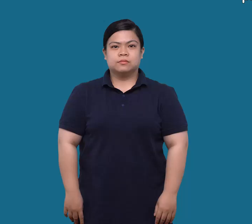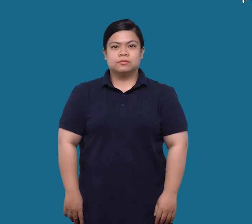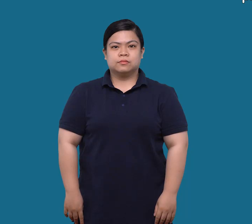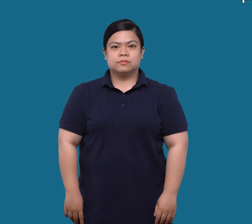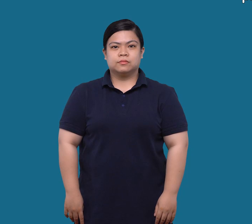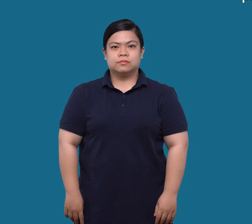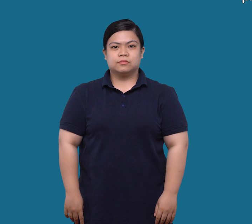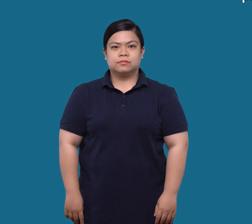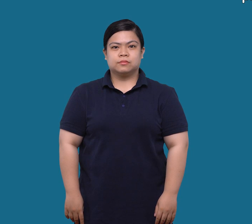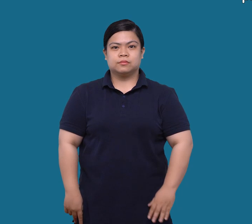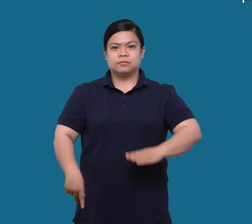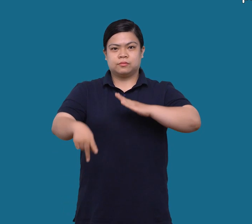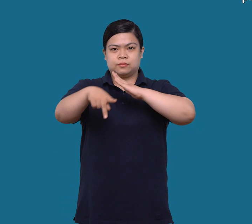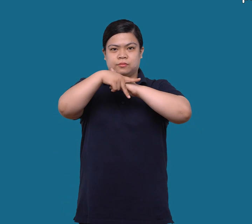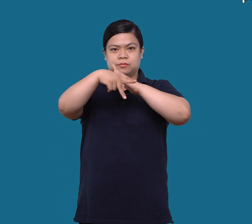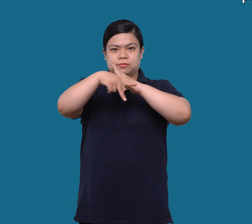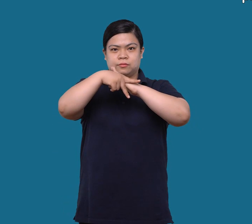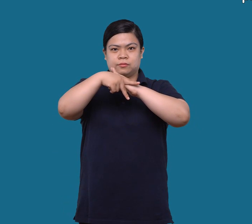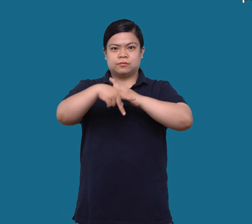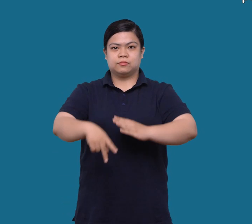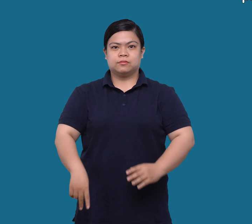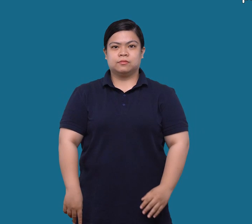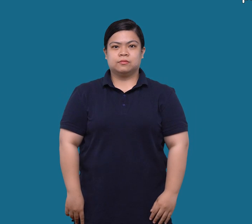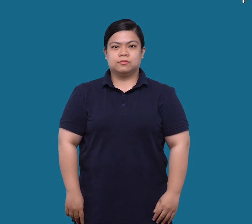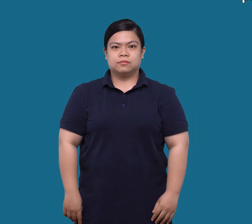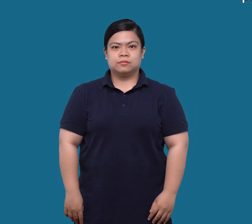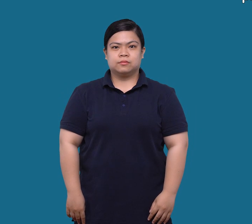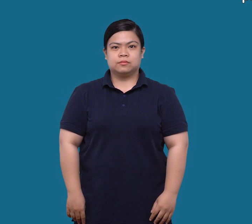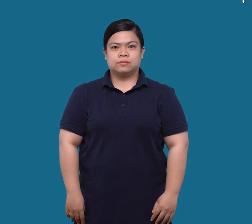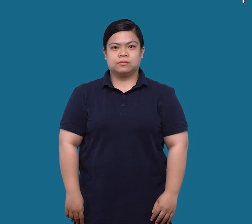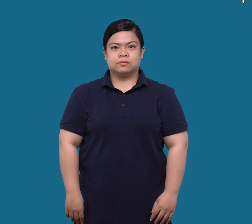phó hiệu trưởng